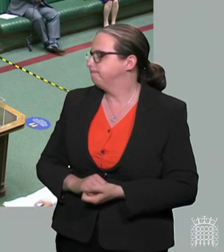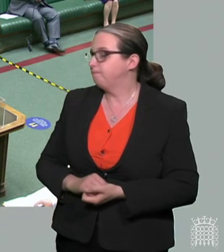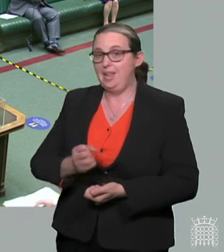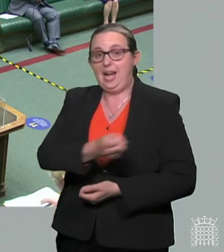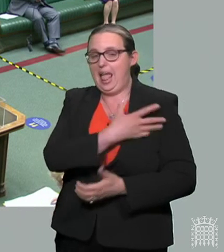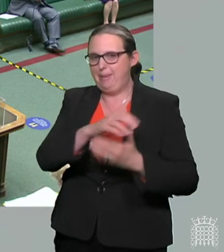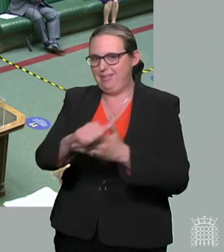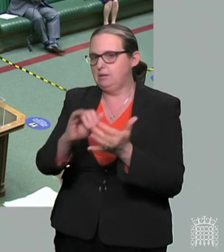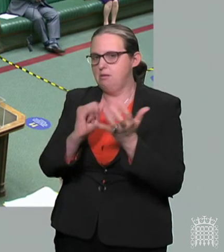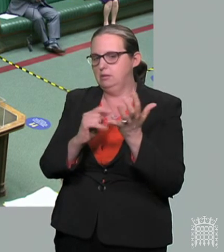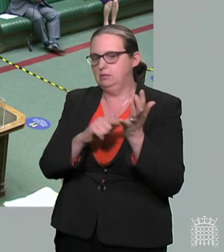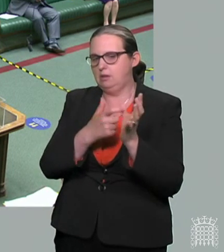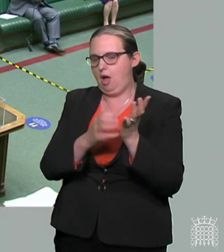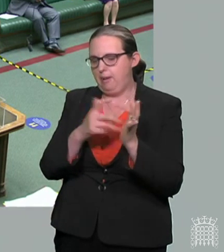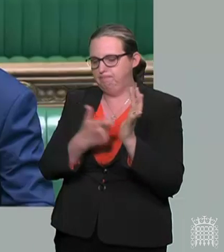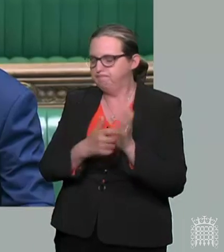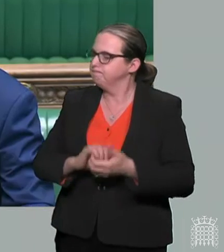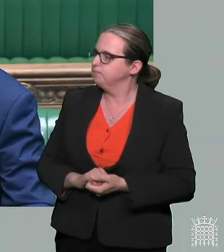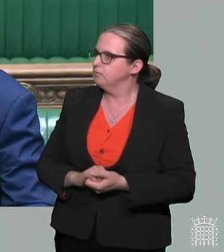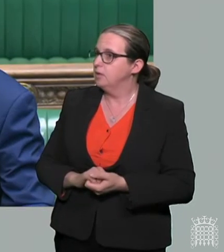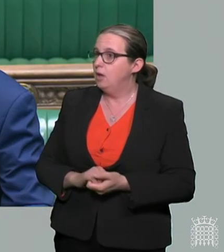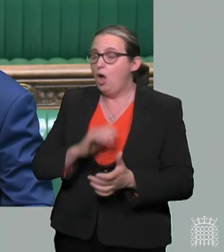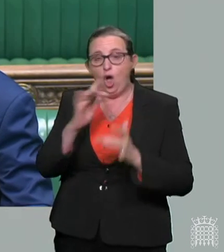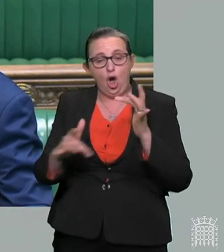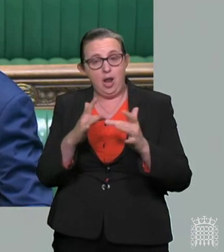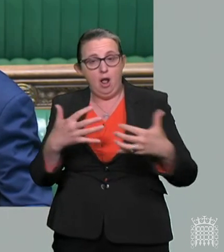The online harms Bill has been promised for three years.